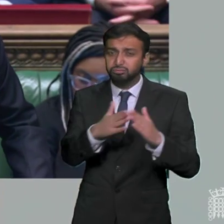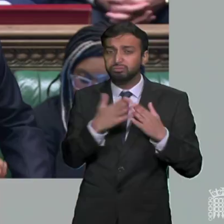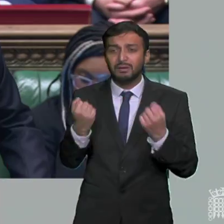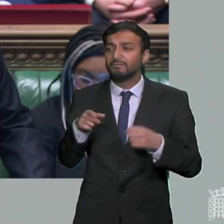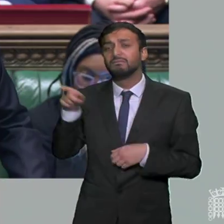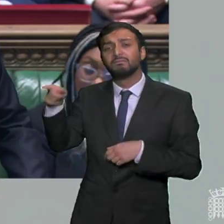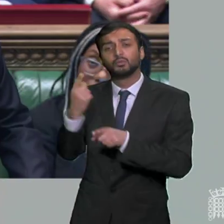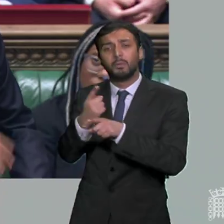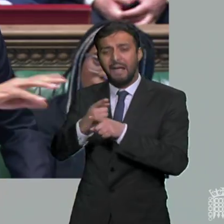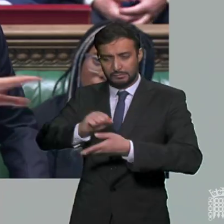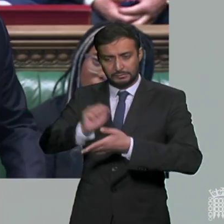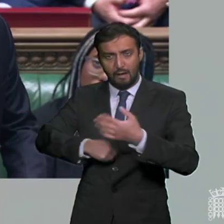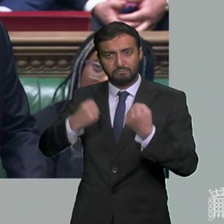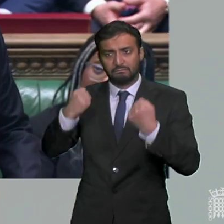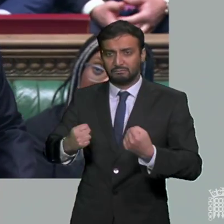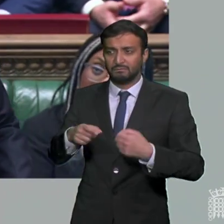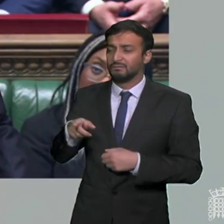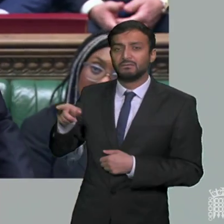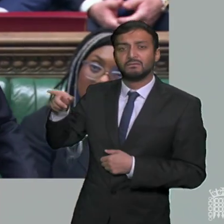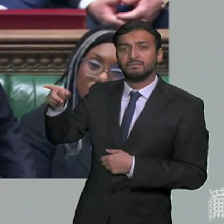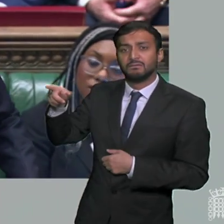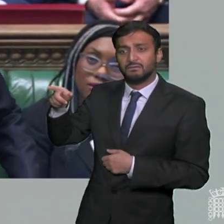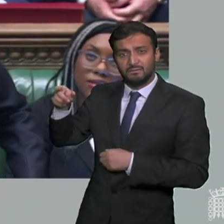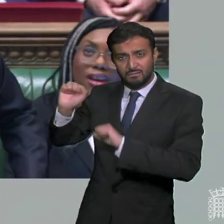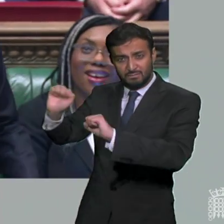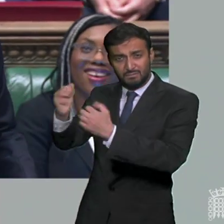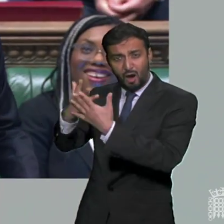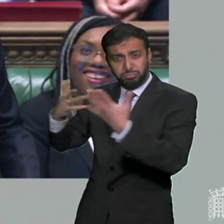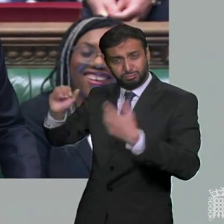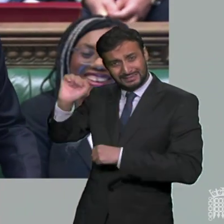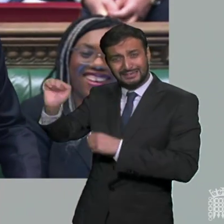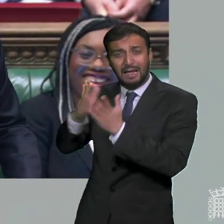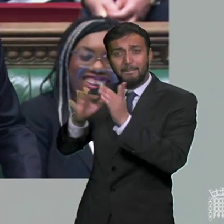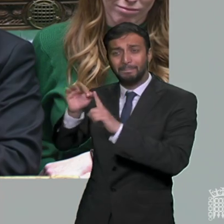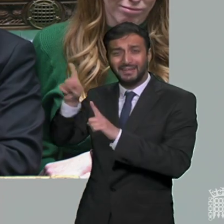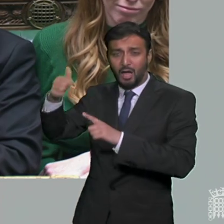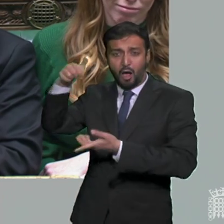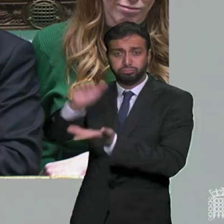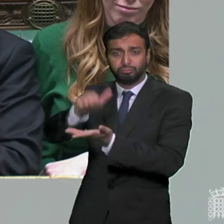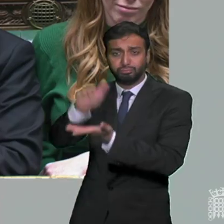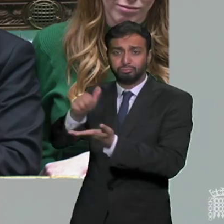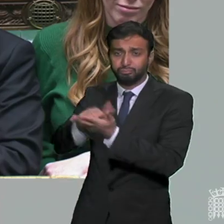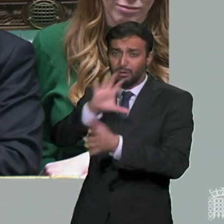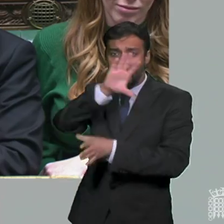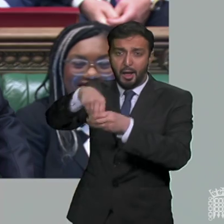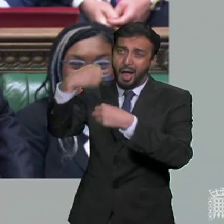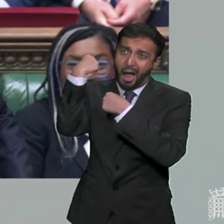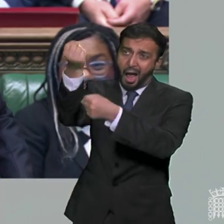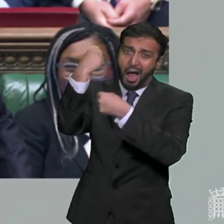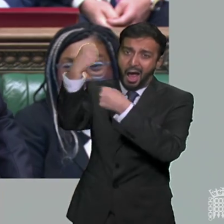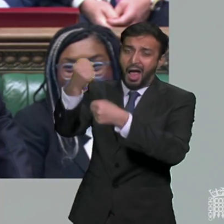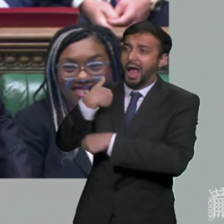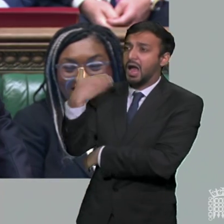He is too weak to stop dozens of his own MPs joining the picket lines.